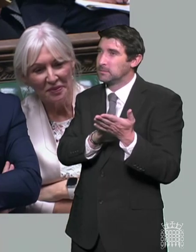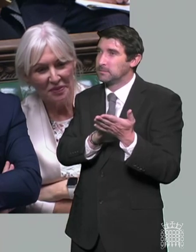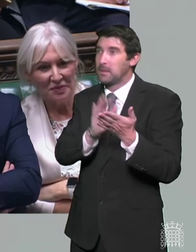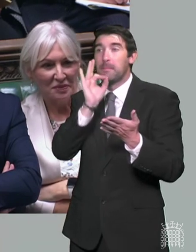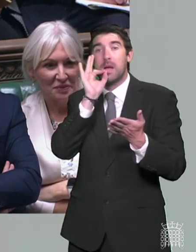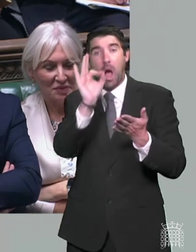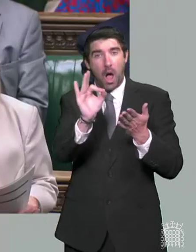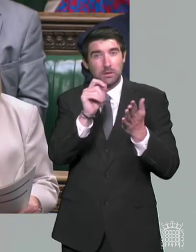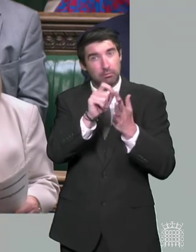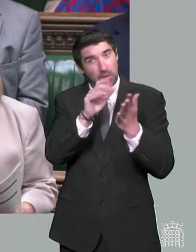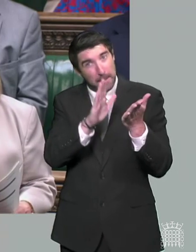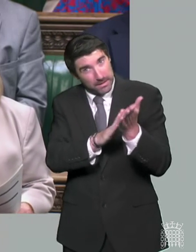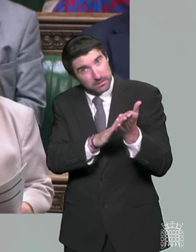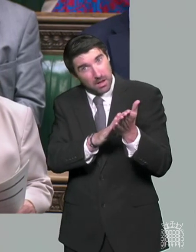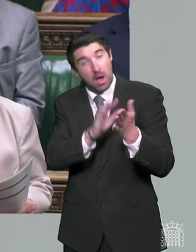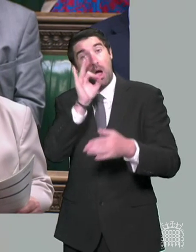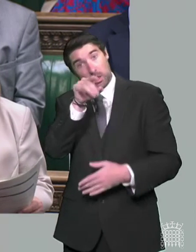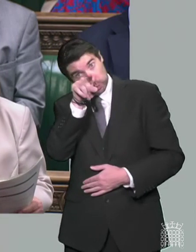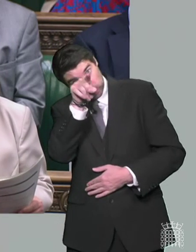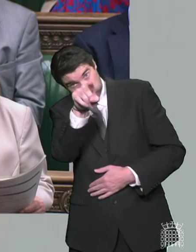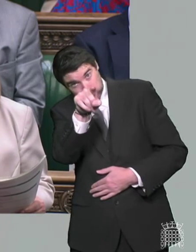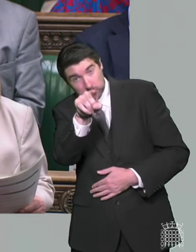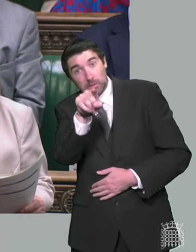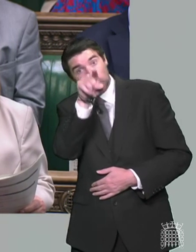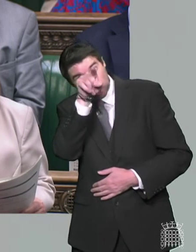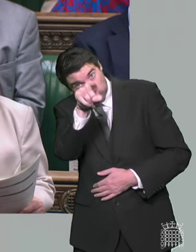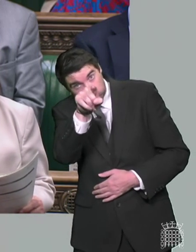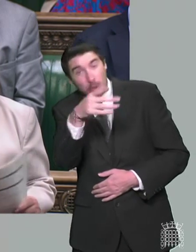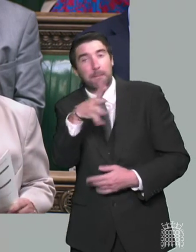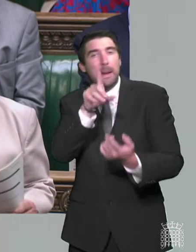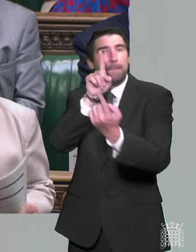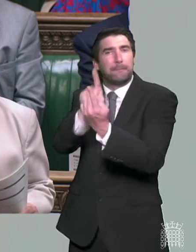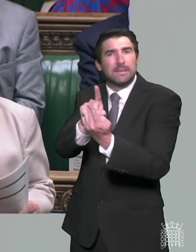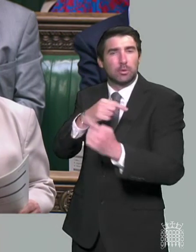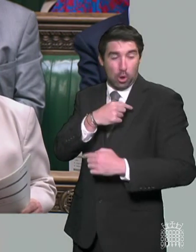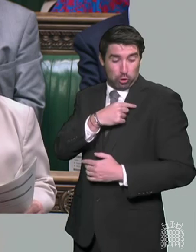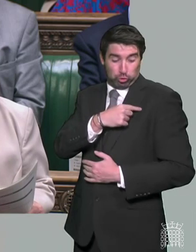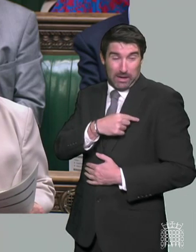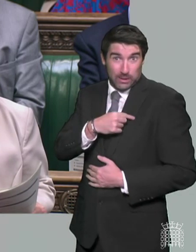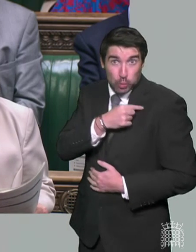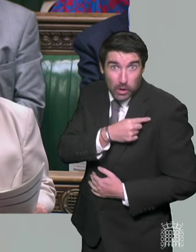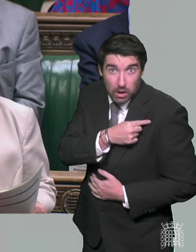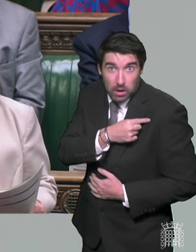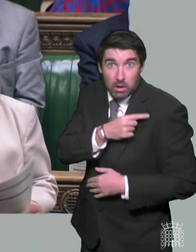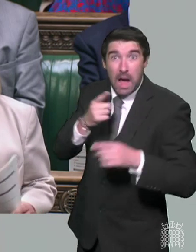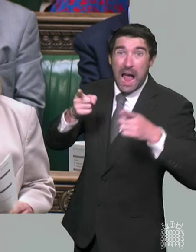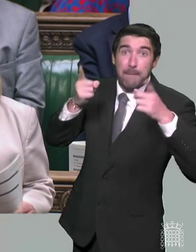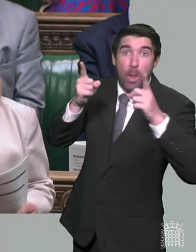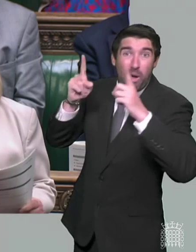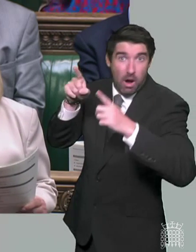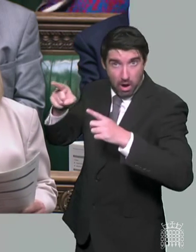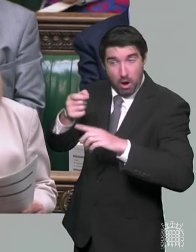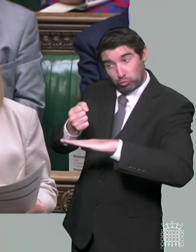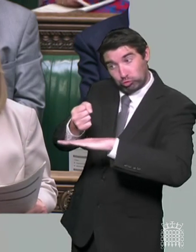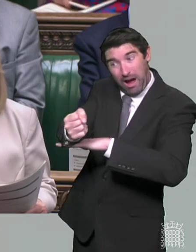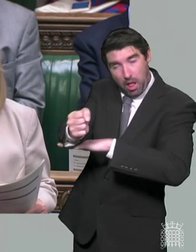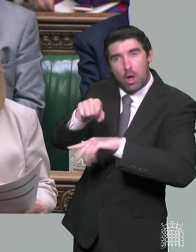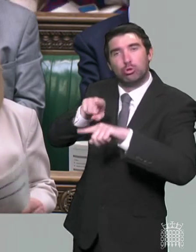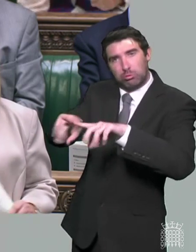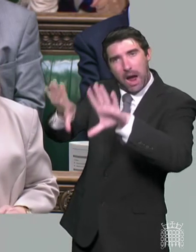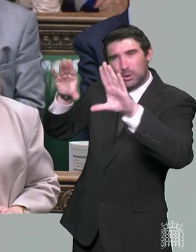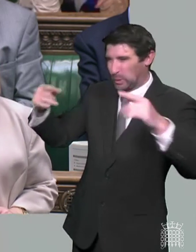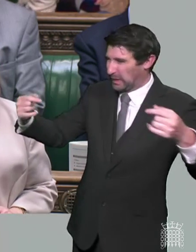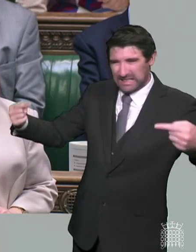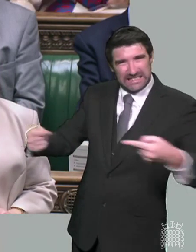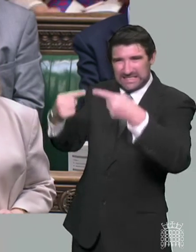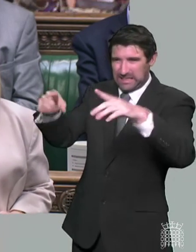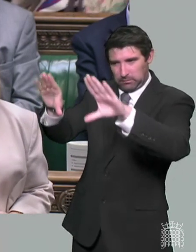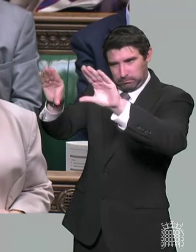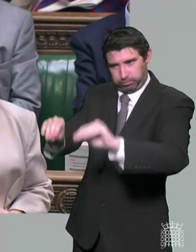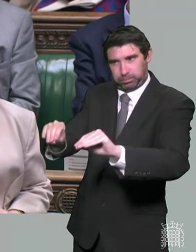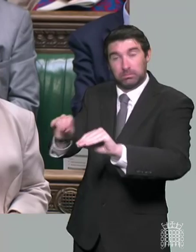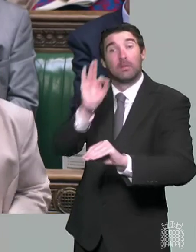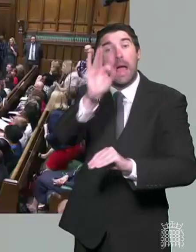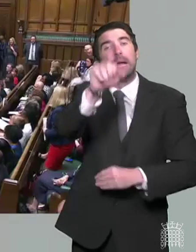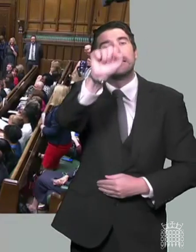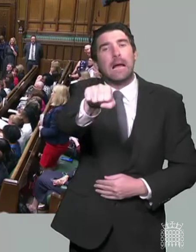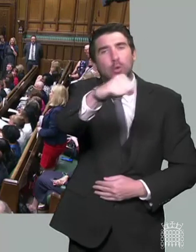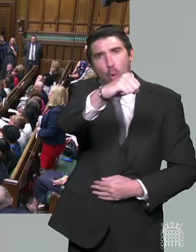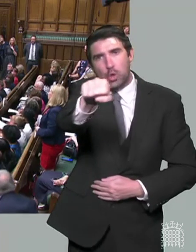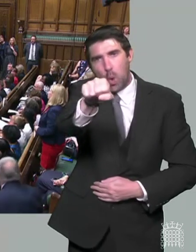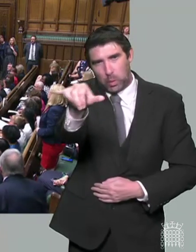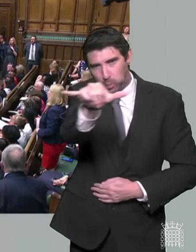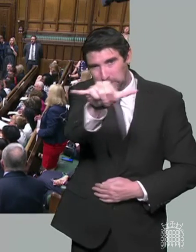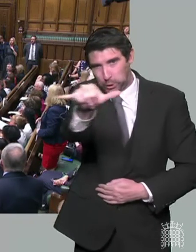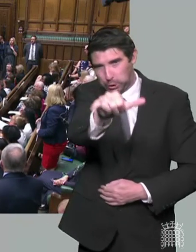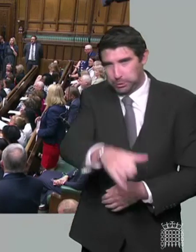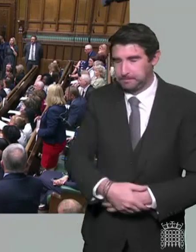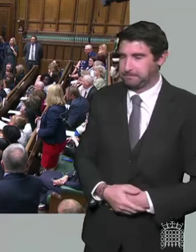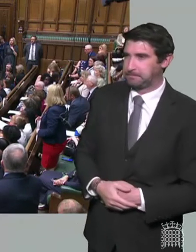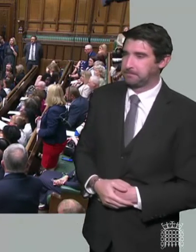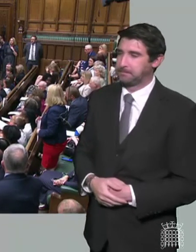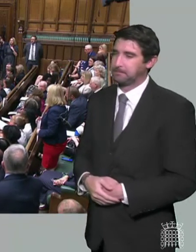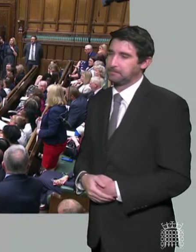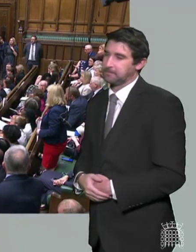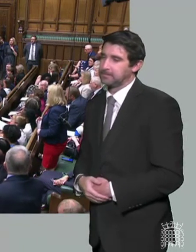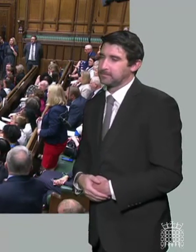I ask the Prime Minister: has he met trade unions and employers in the rail industry to attempt to bring the dispute to an end—yes or no?